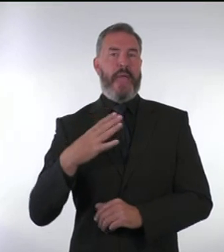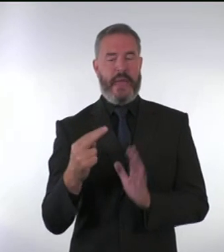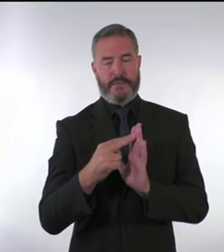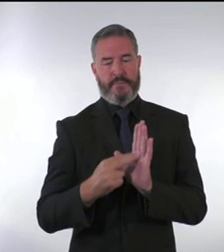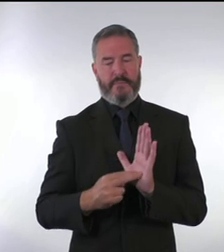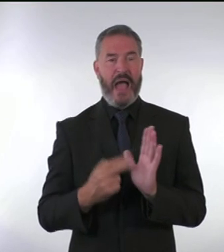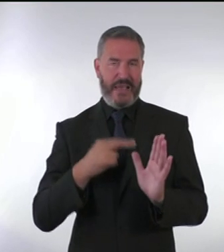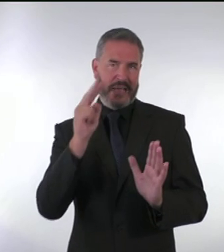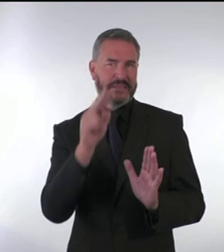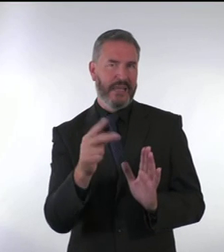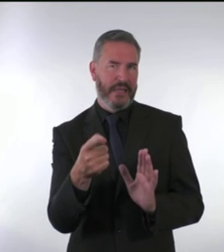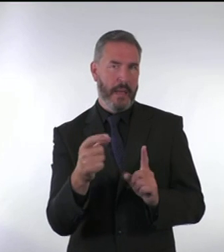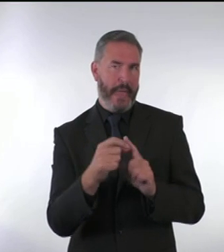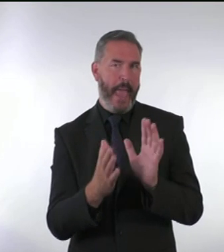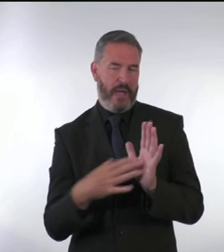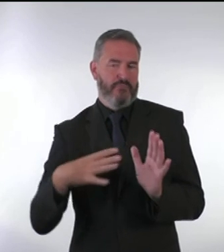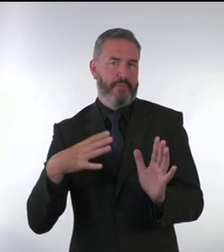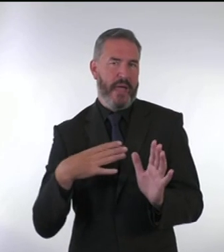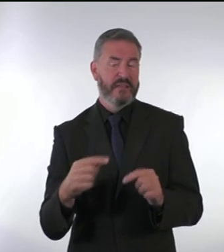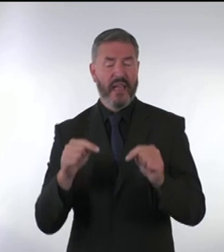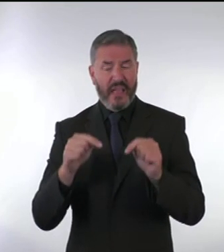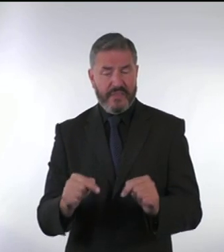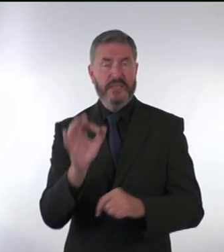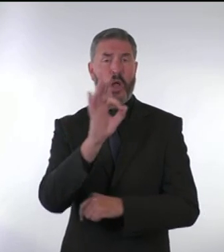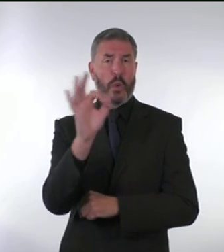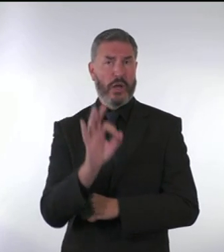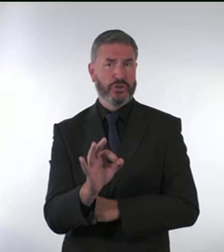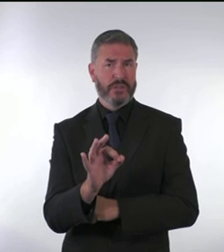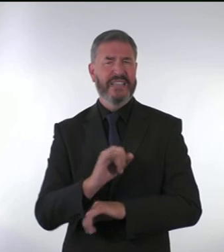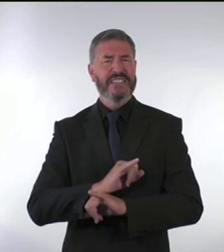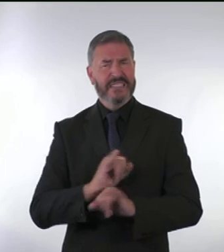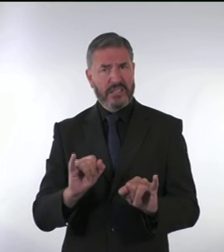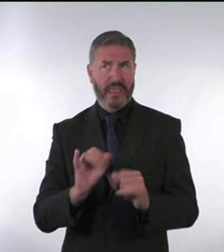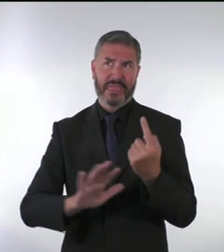This is a serious question of national security.